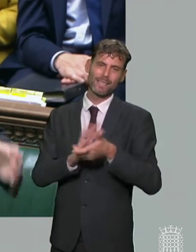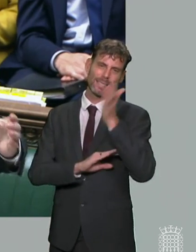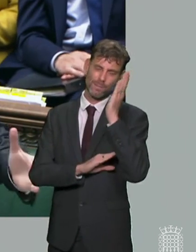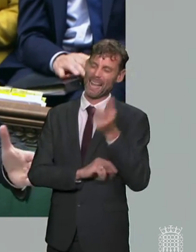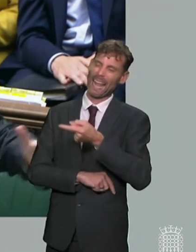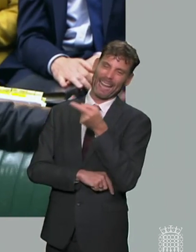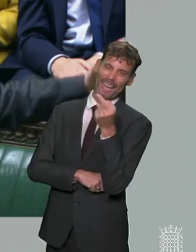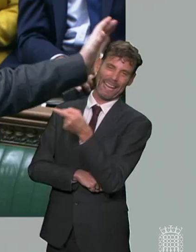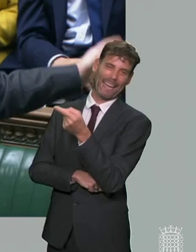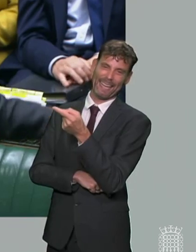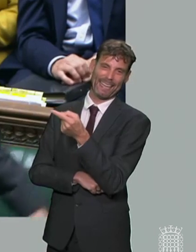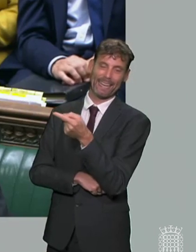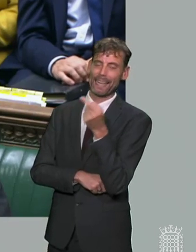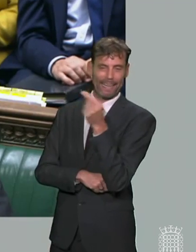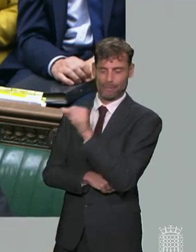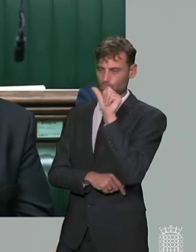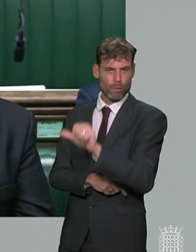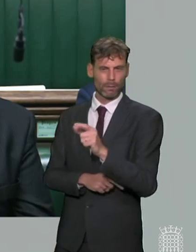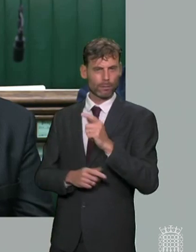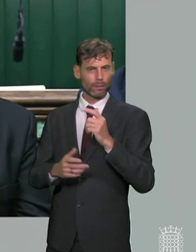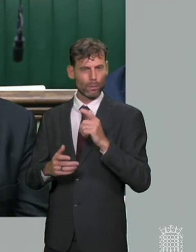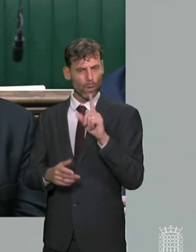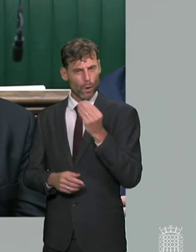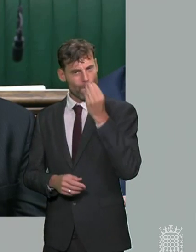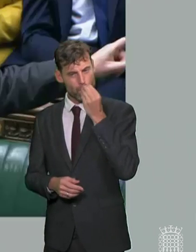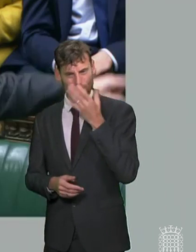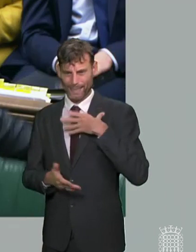He is right in what he says about food envoys.